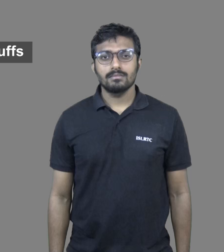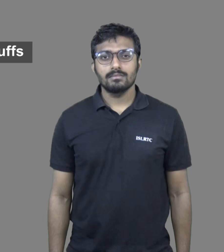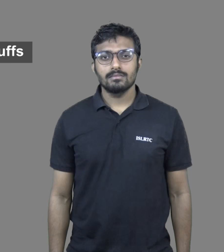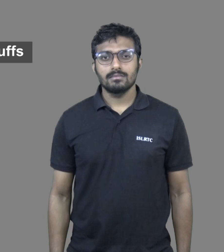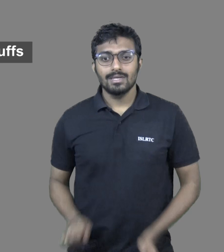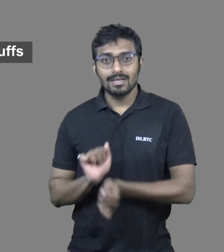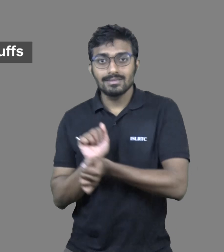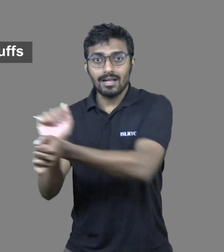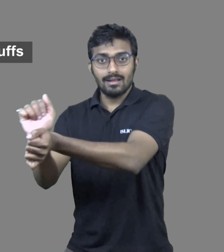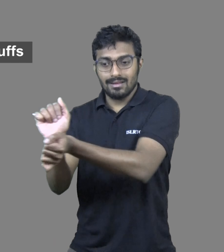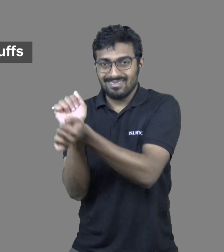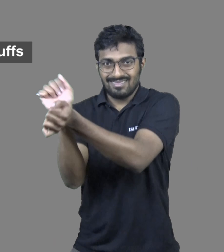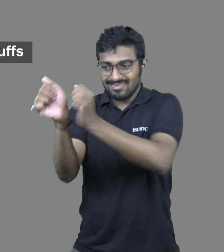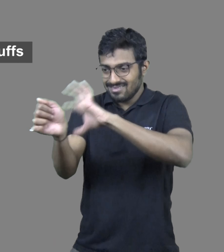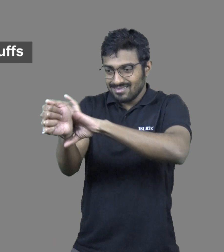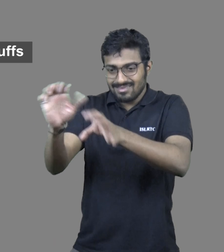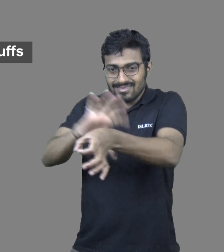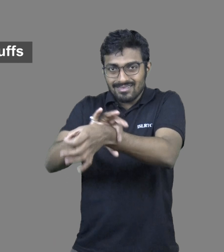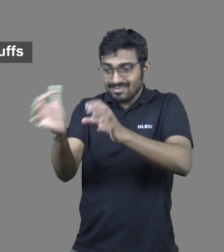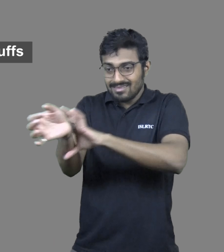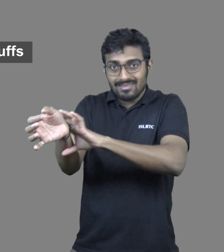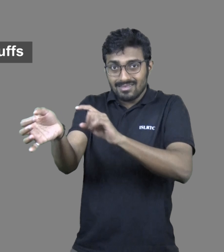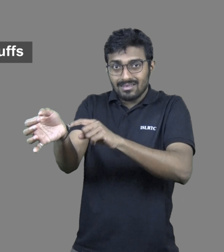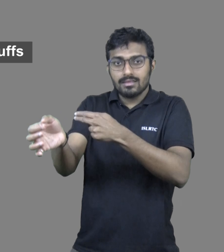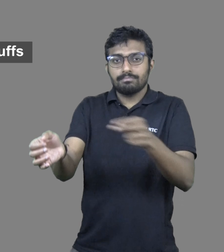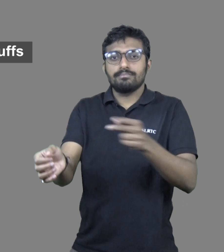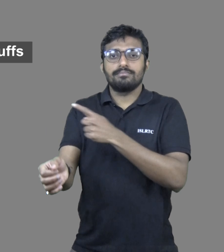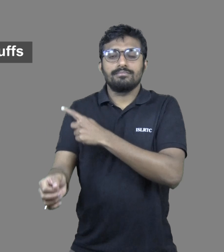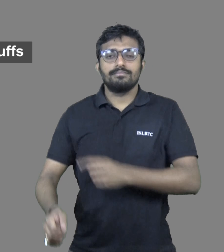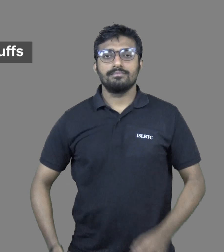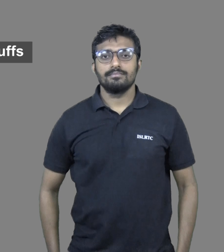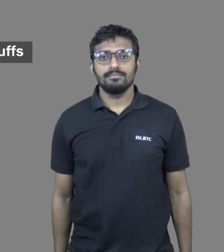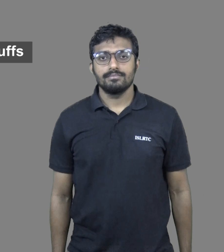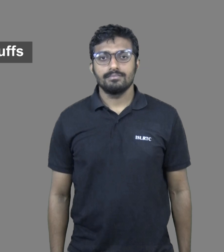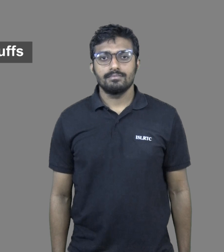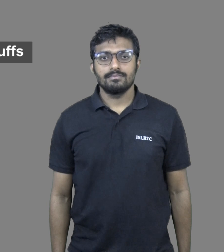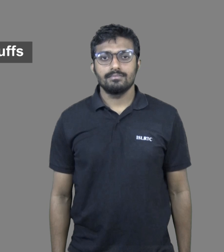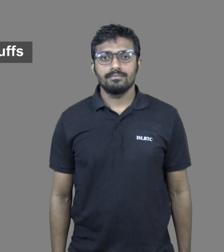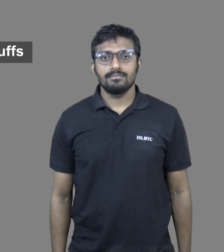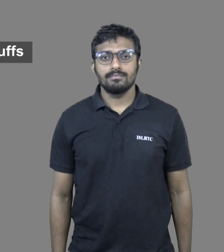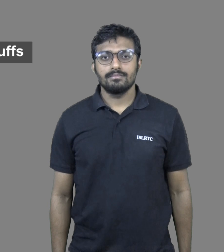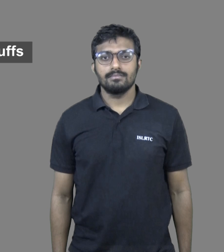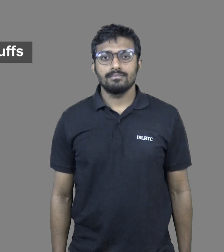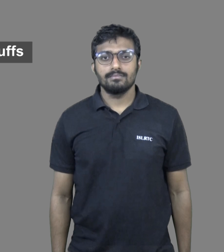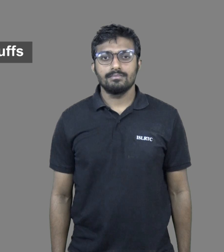Handcuffs